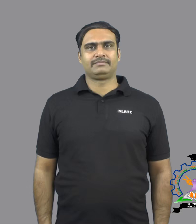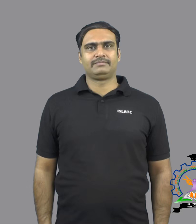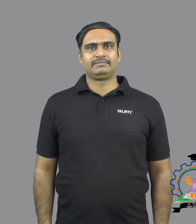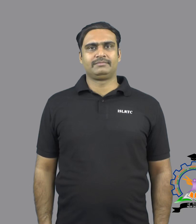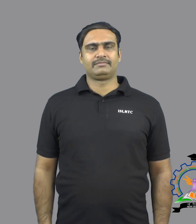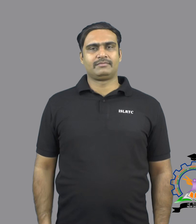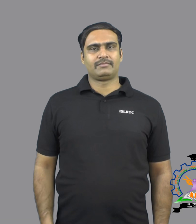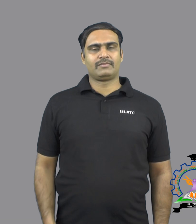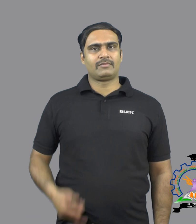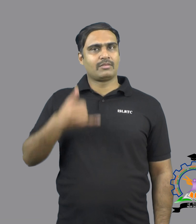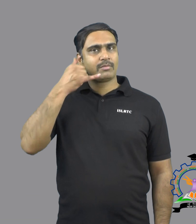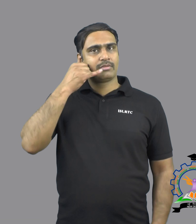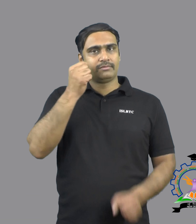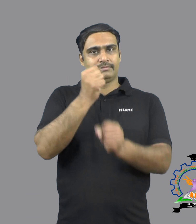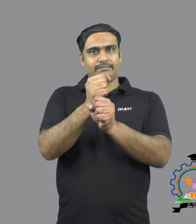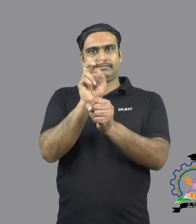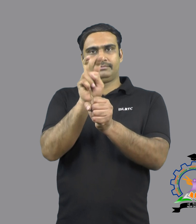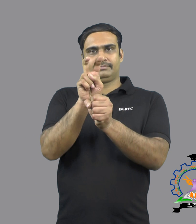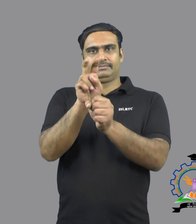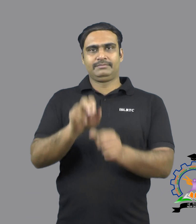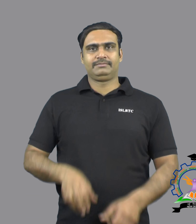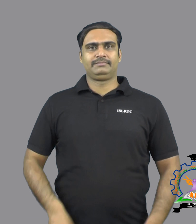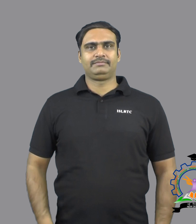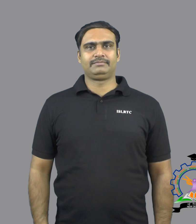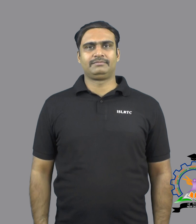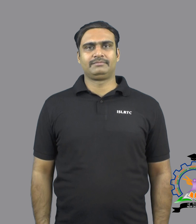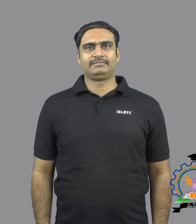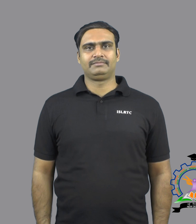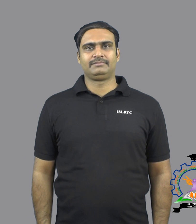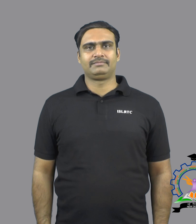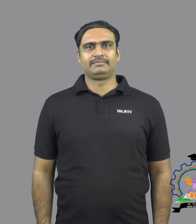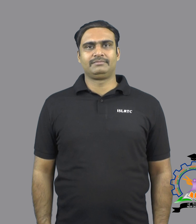Gionee